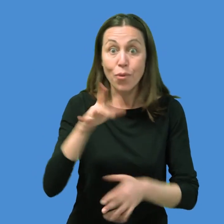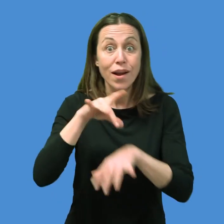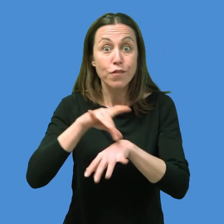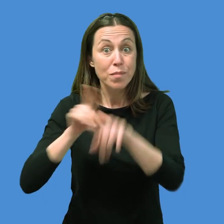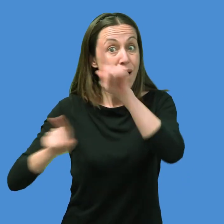enfermo